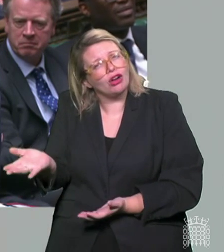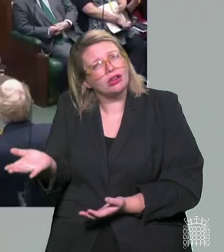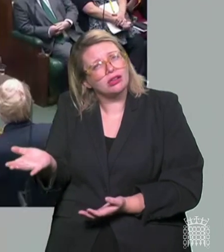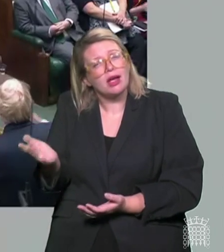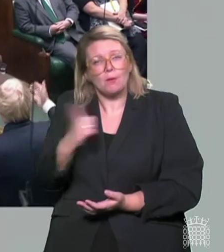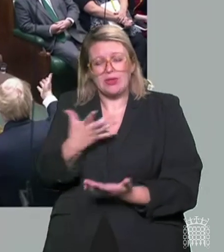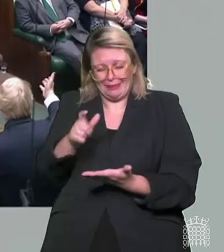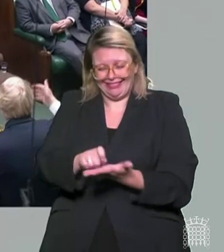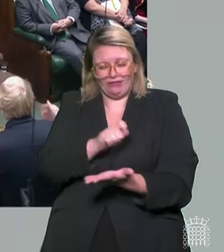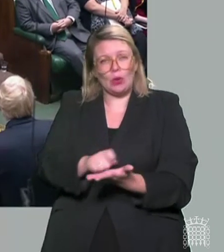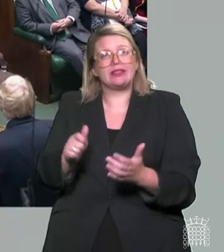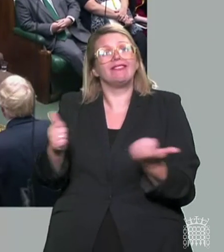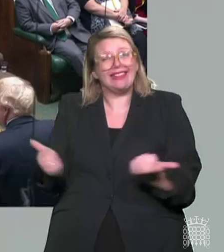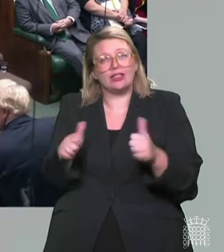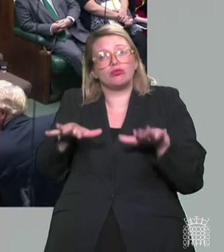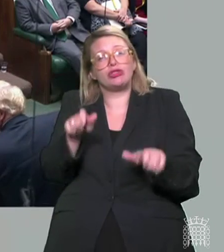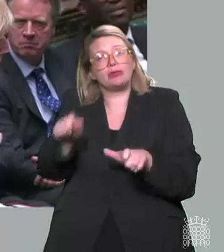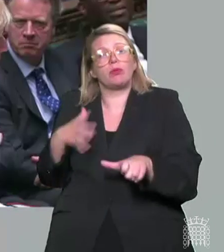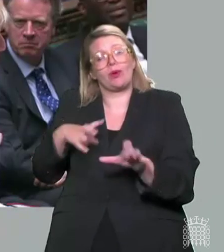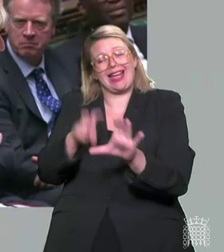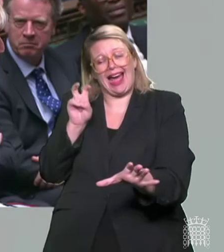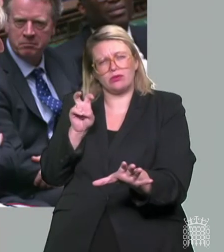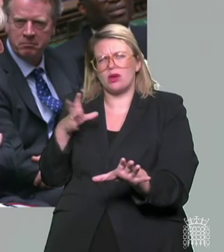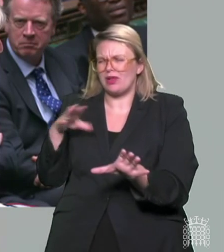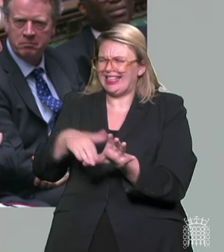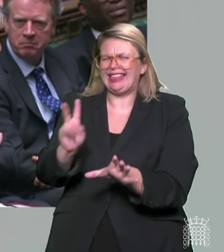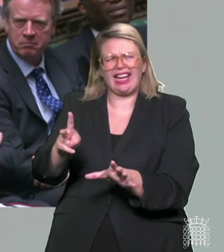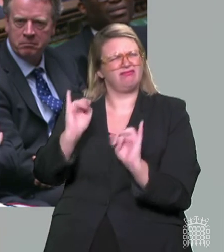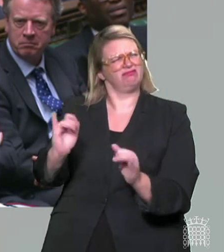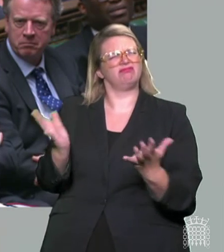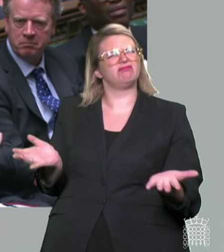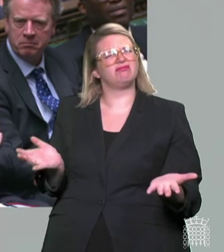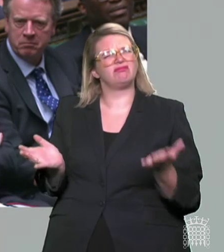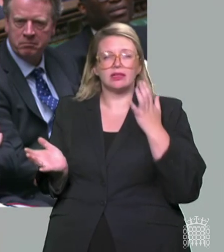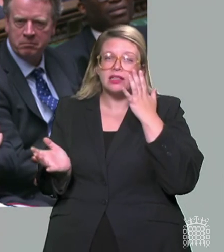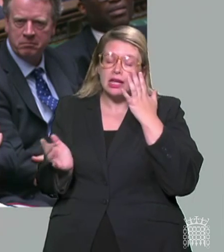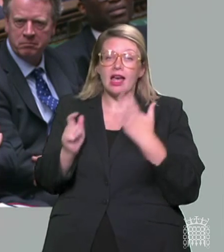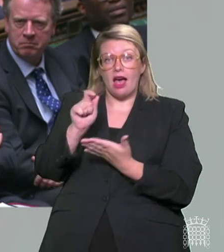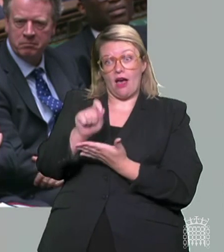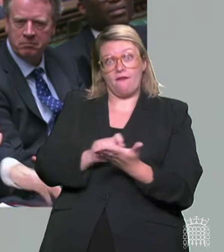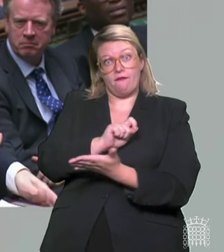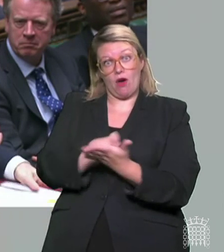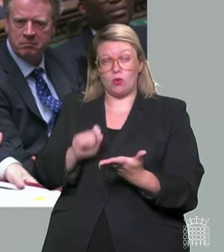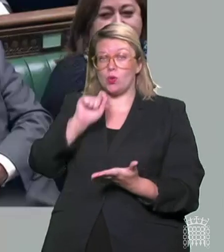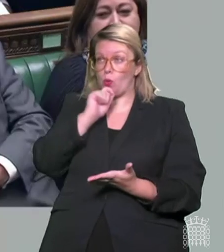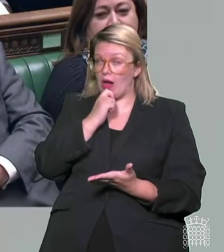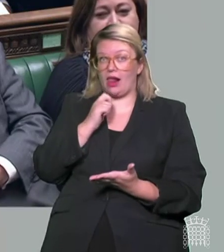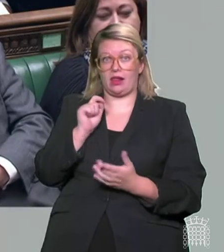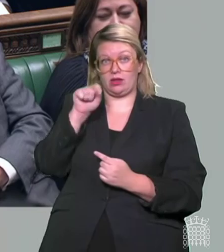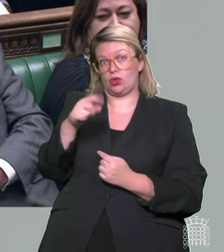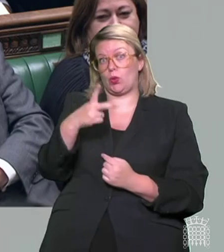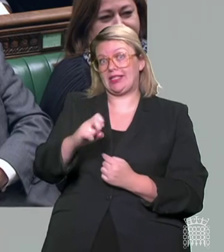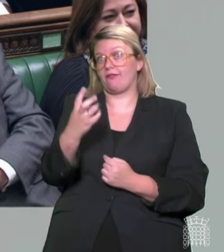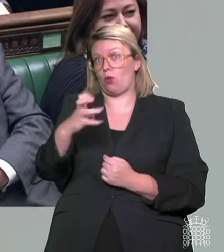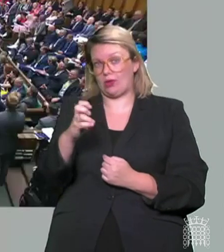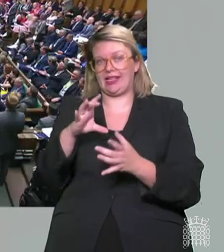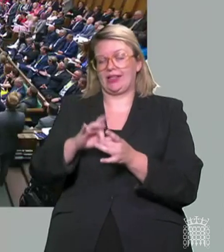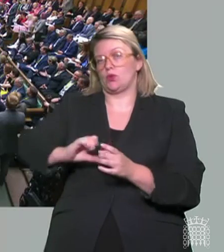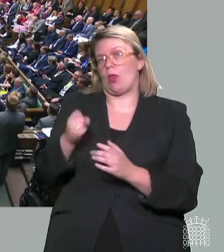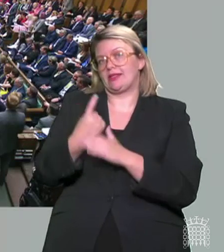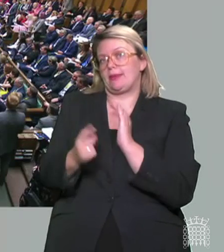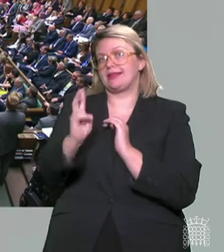As for the referendum that the right honourable Gentleman wants, we had one of them—as I have told him before—in 2014.